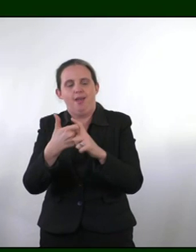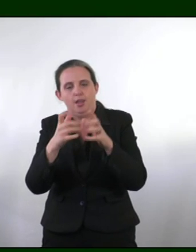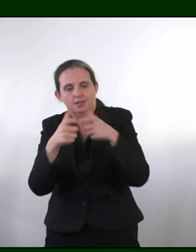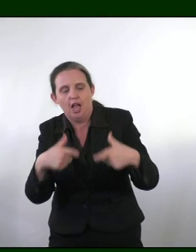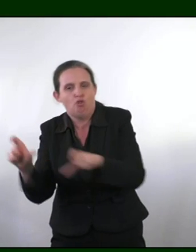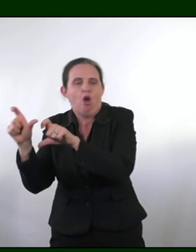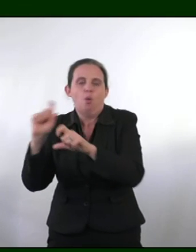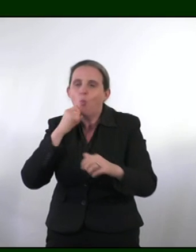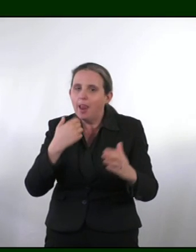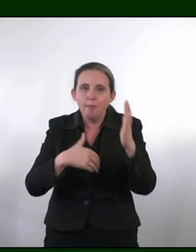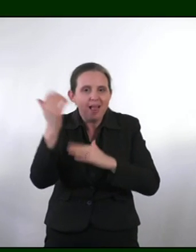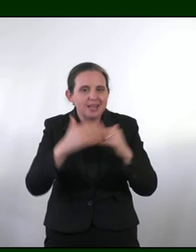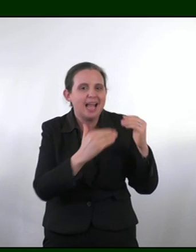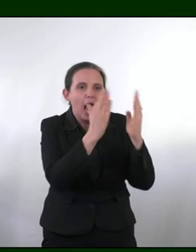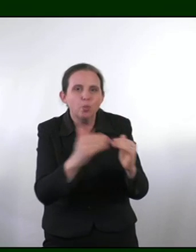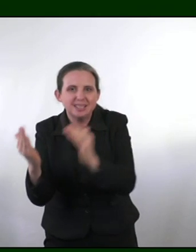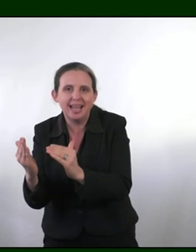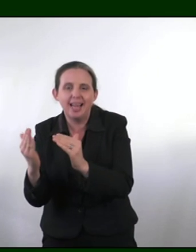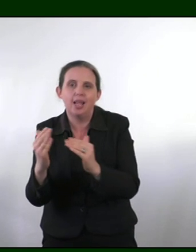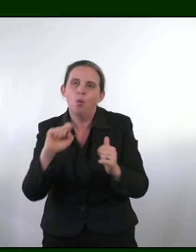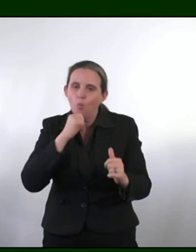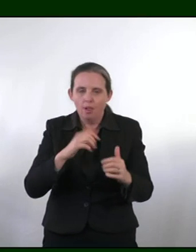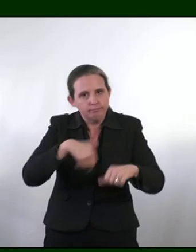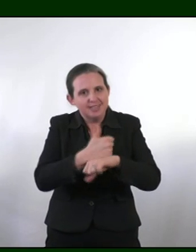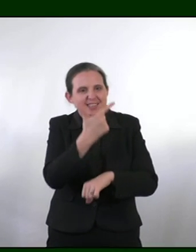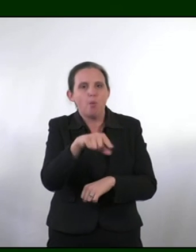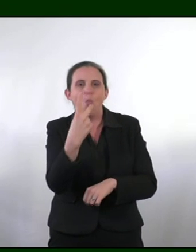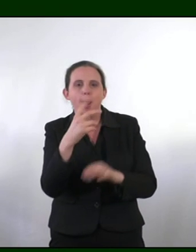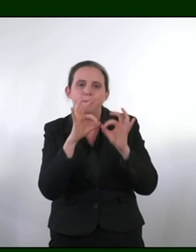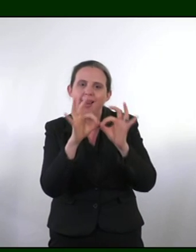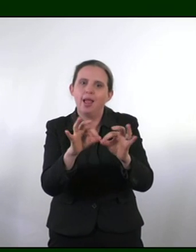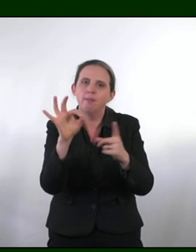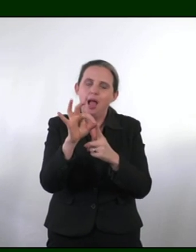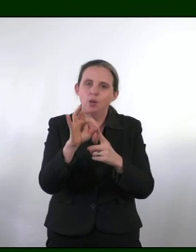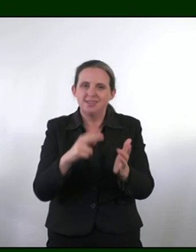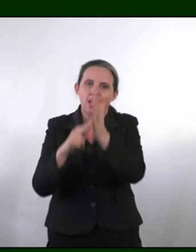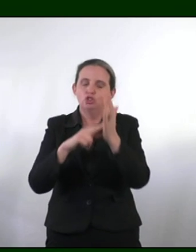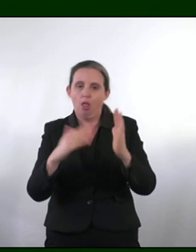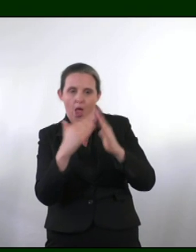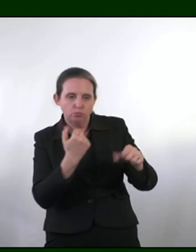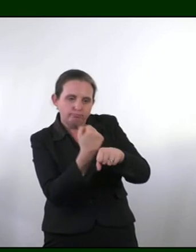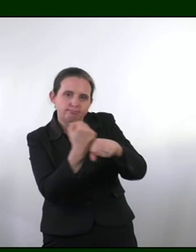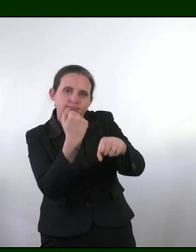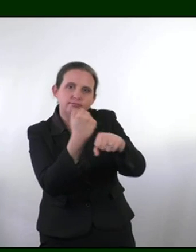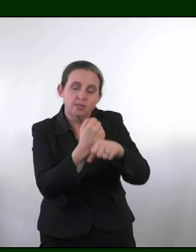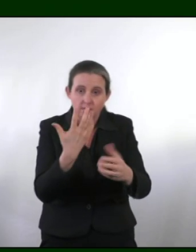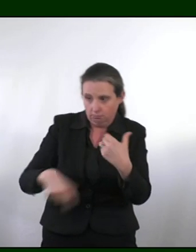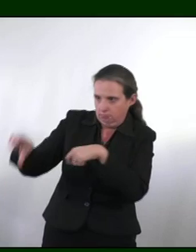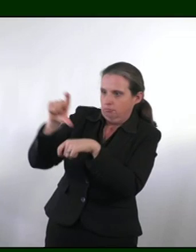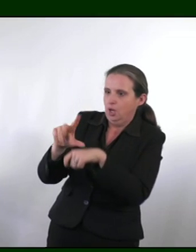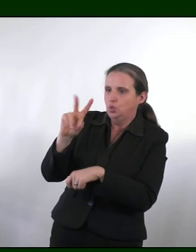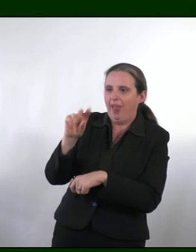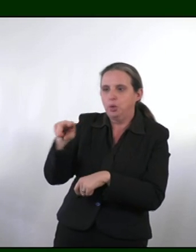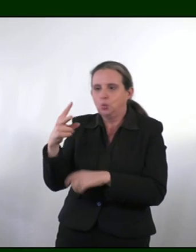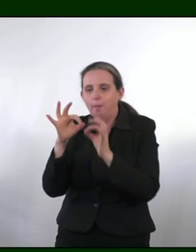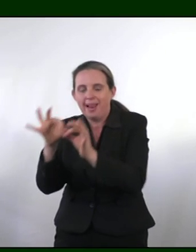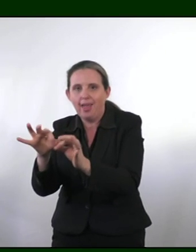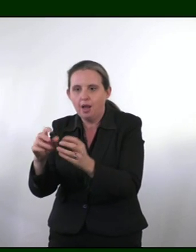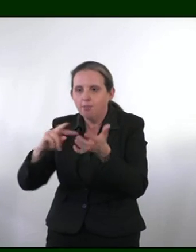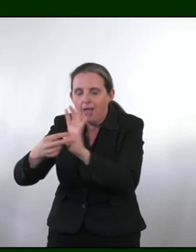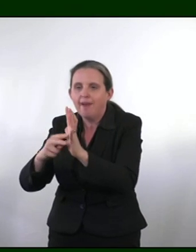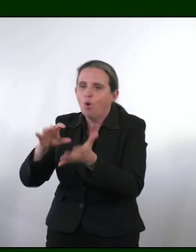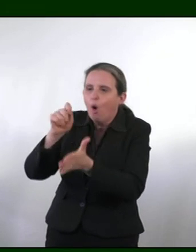To build housing, we are introducing a £7.1 billion national home building fund, on top of our £12.2 billion affordable homes programme.